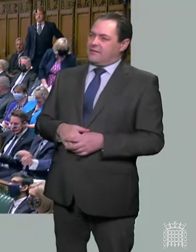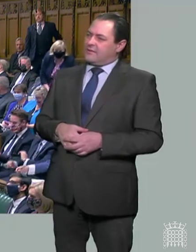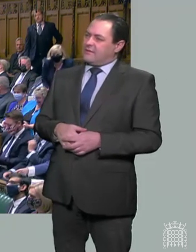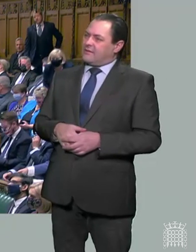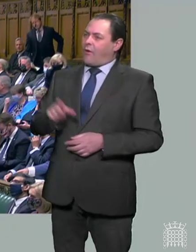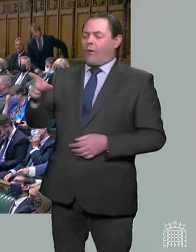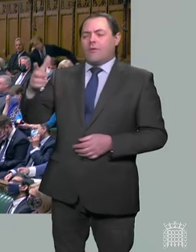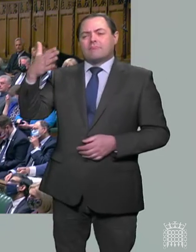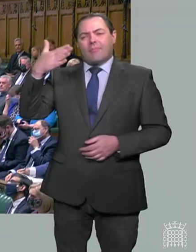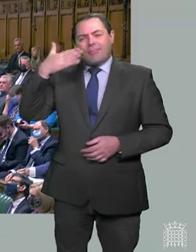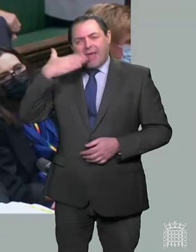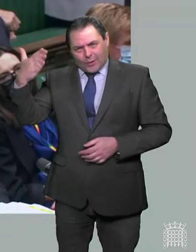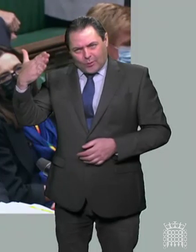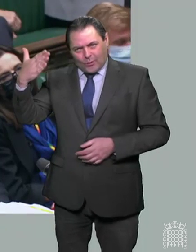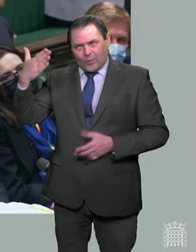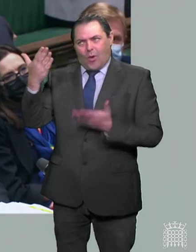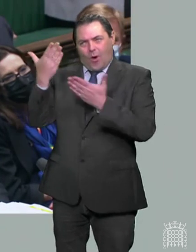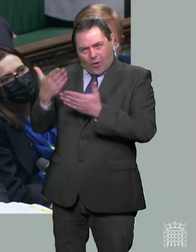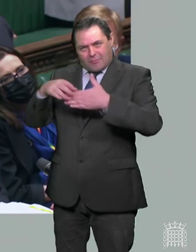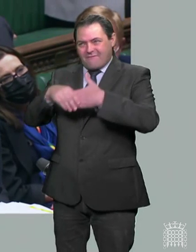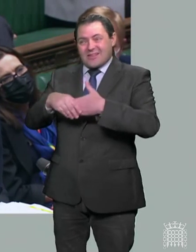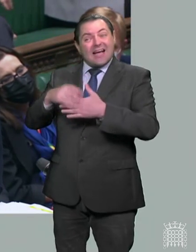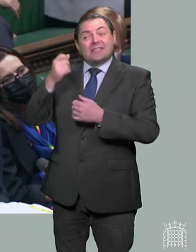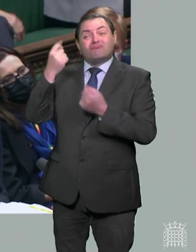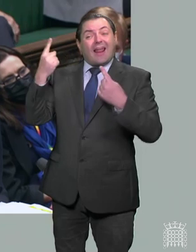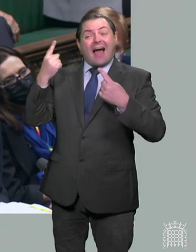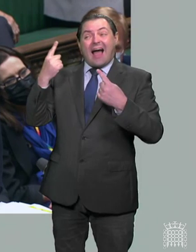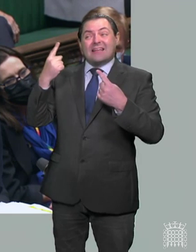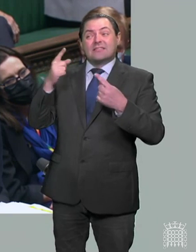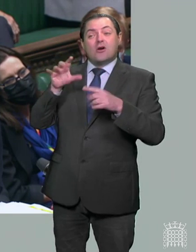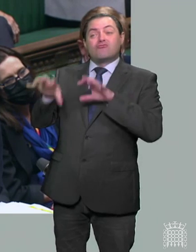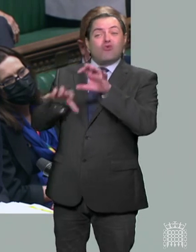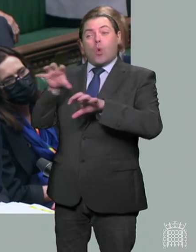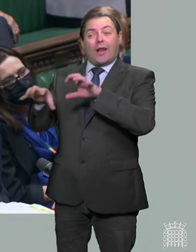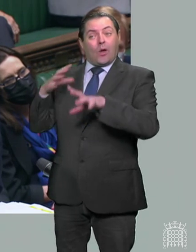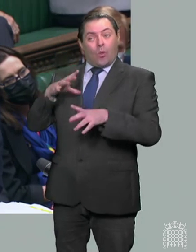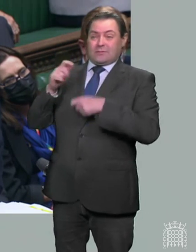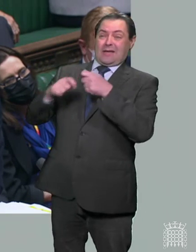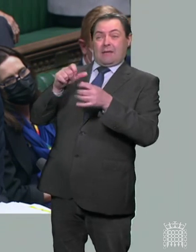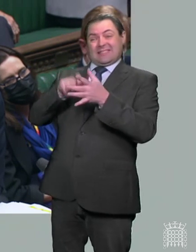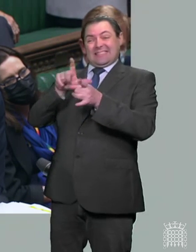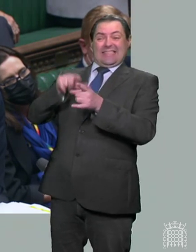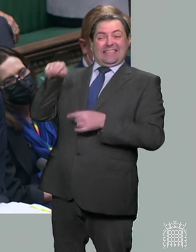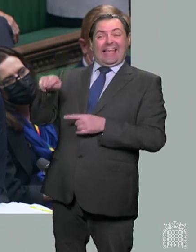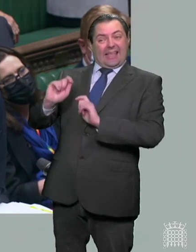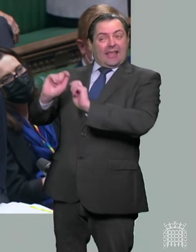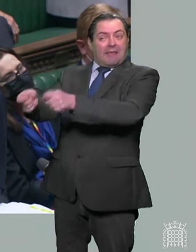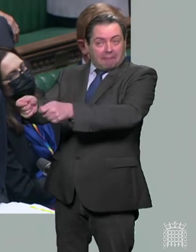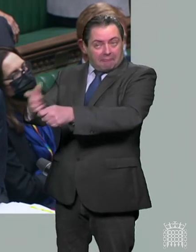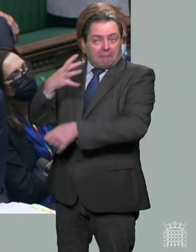I am very grateful to my honourable Friend. I was not aware until today that Crawley was bidding to become a city—